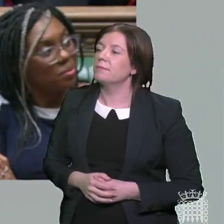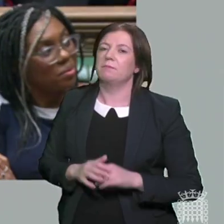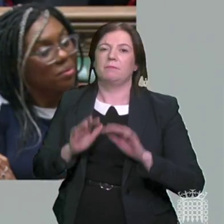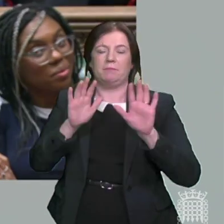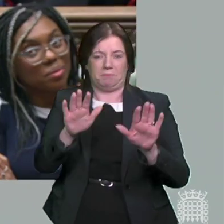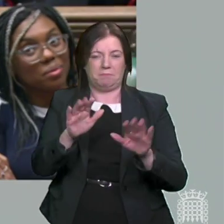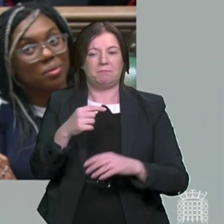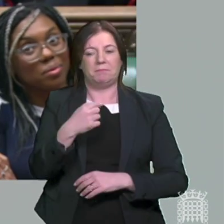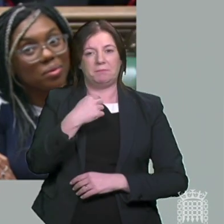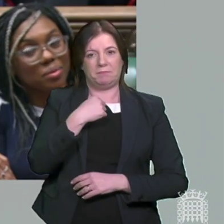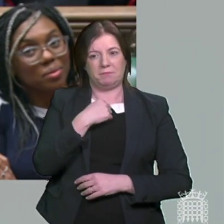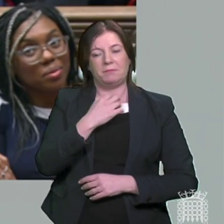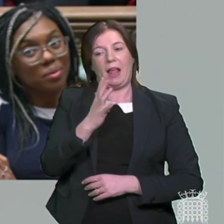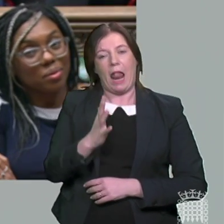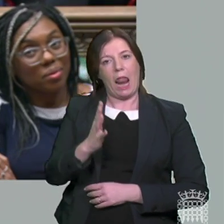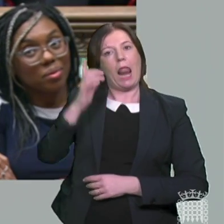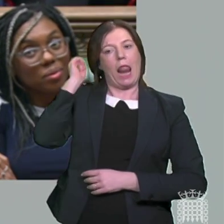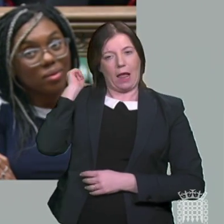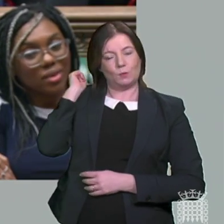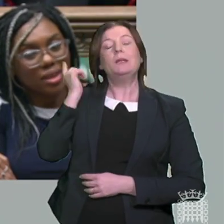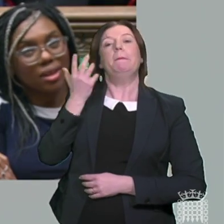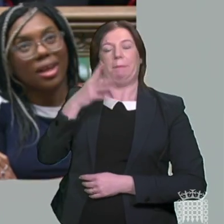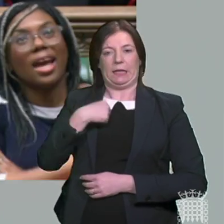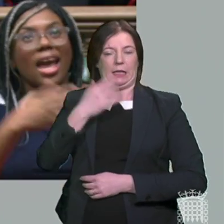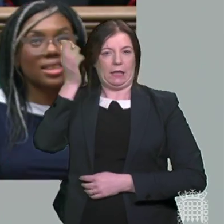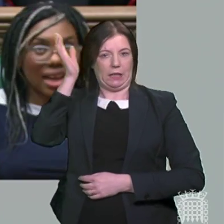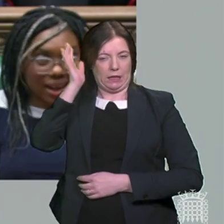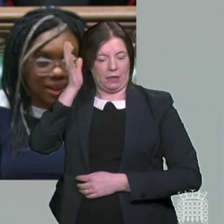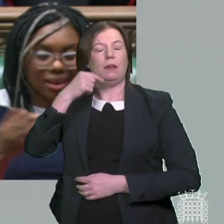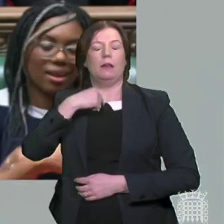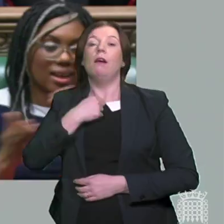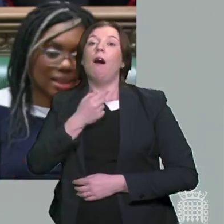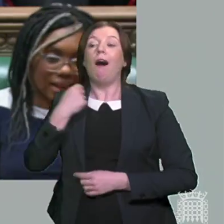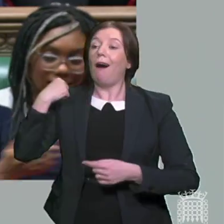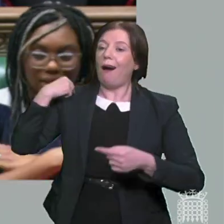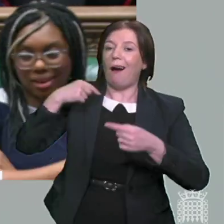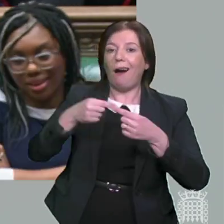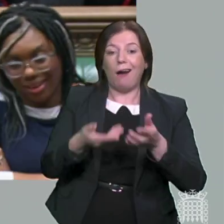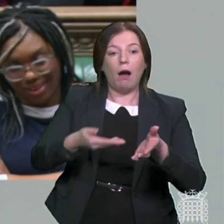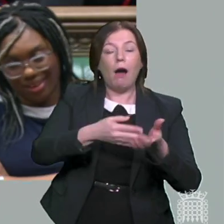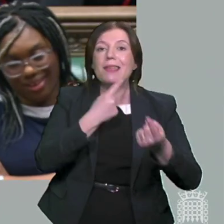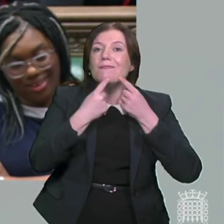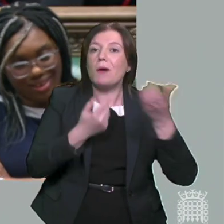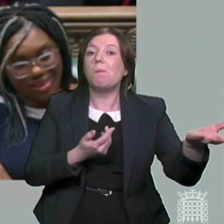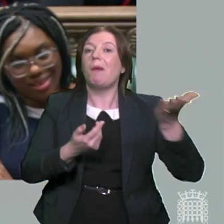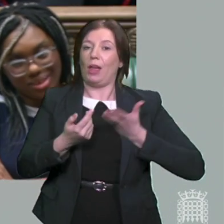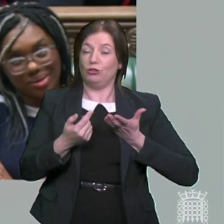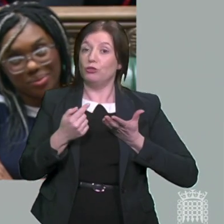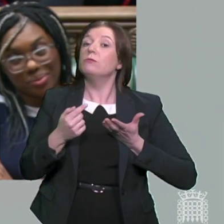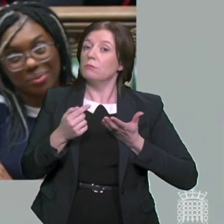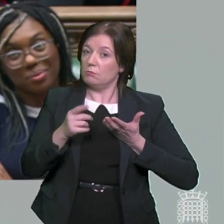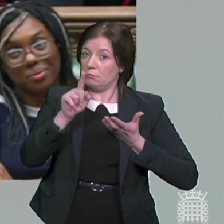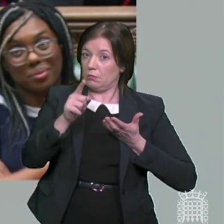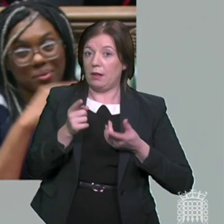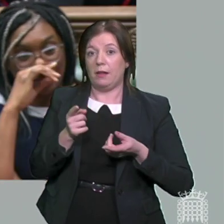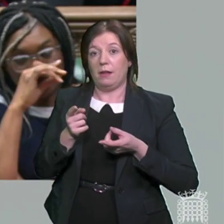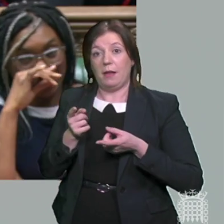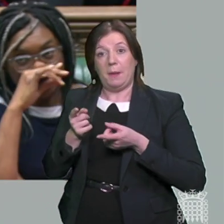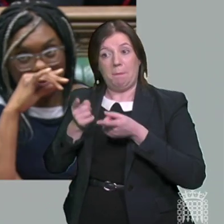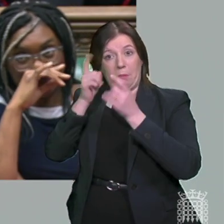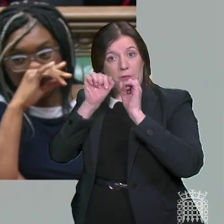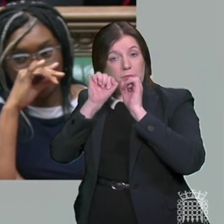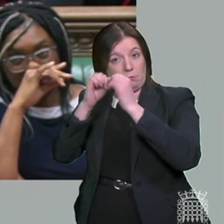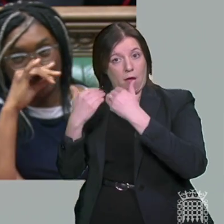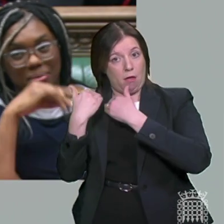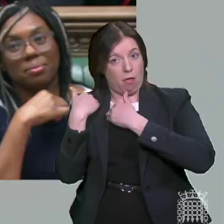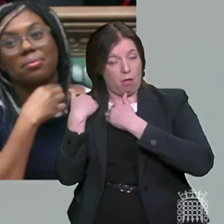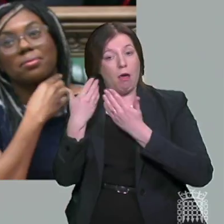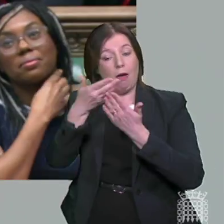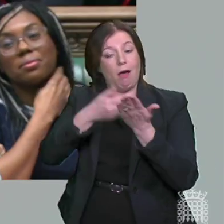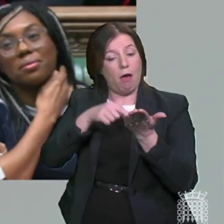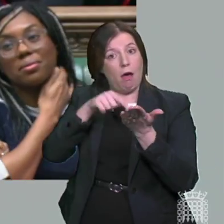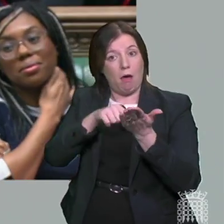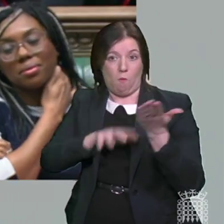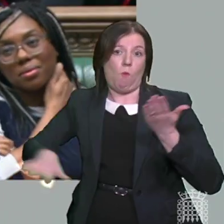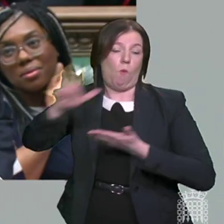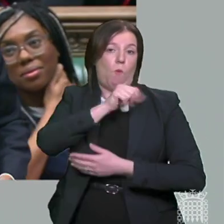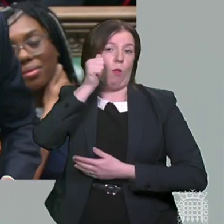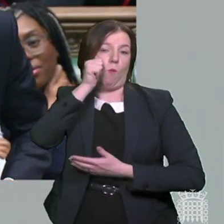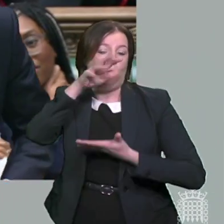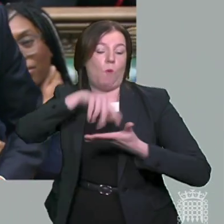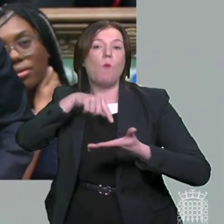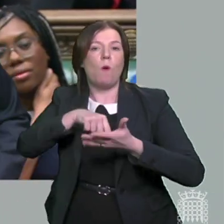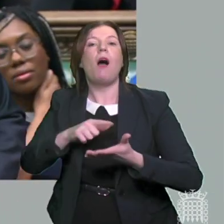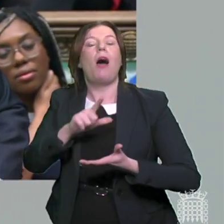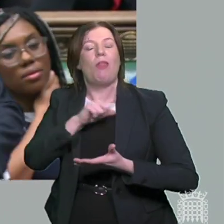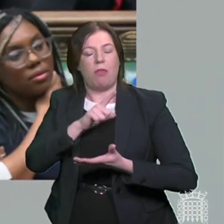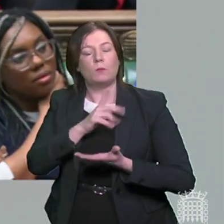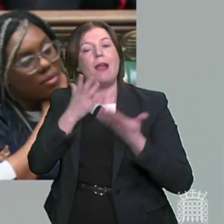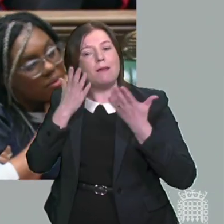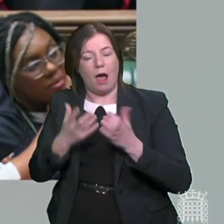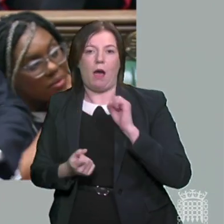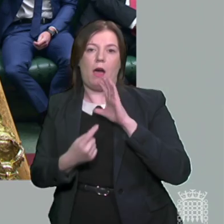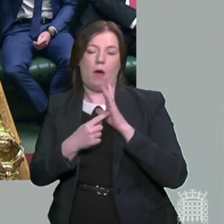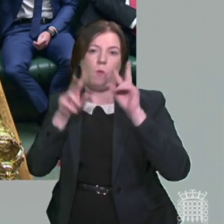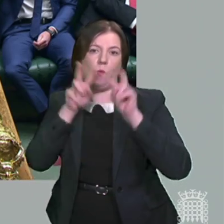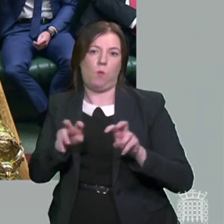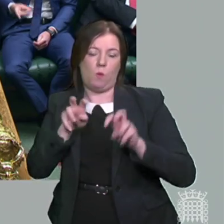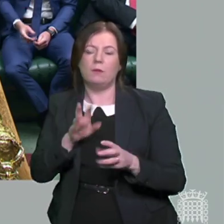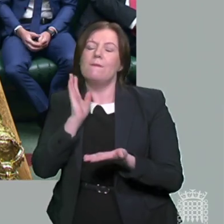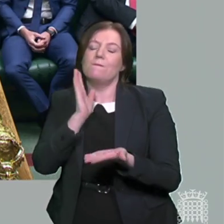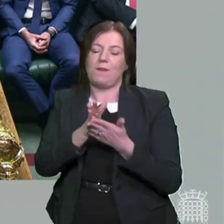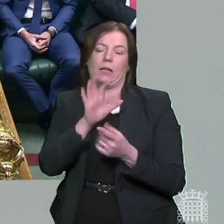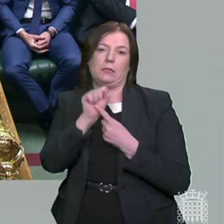Since I commented on this matter last week, more information, including a statement by the Minister without Portfolio, has entered the public domain, which is why it is right that we do establish the facts.